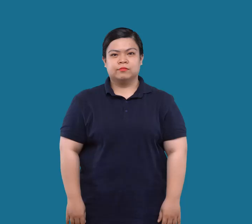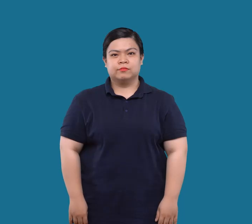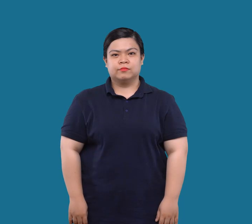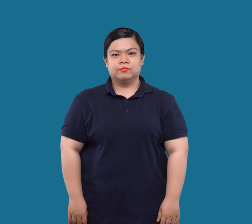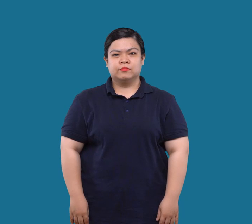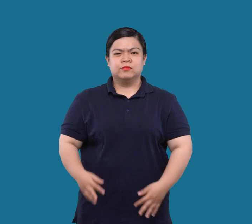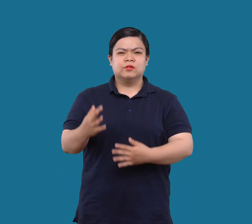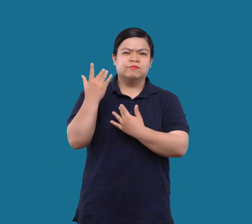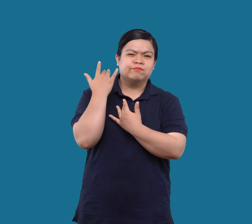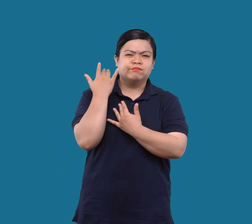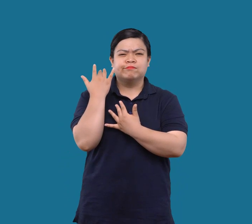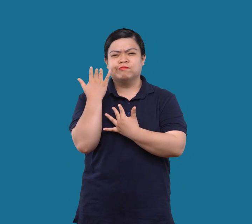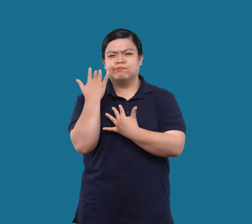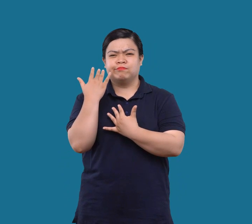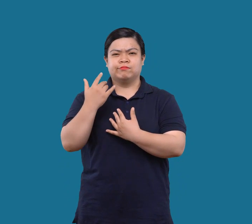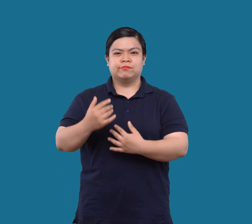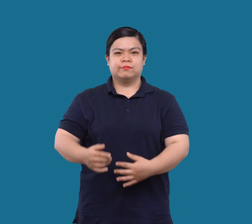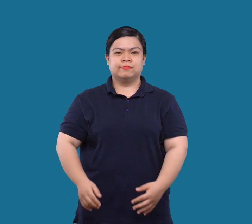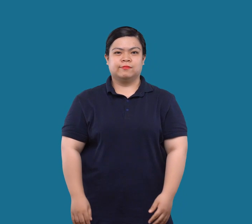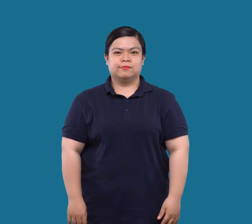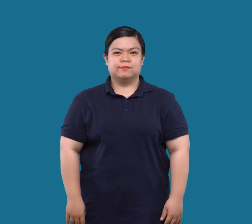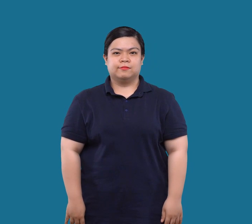đợi